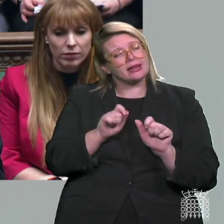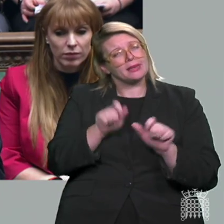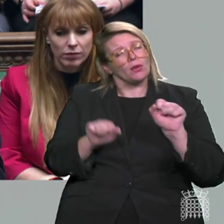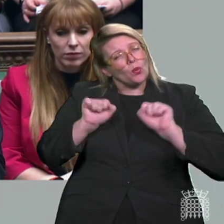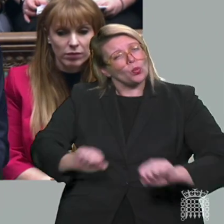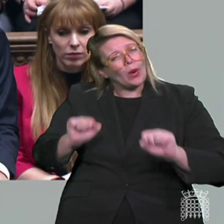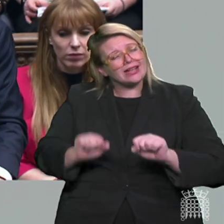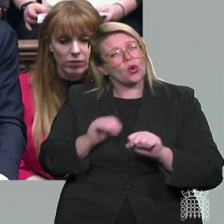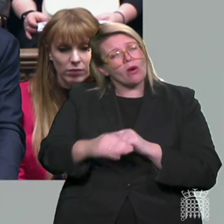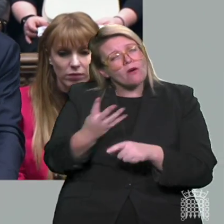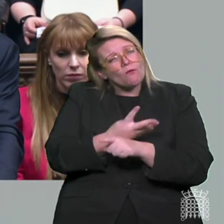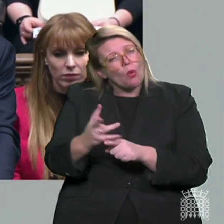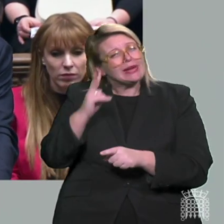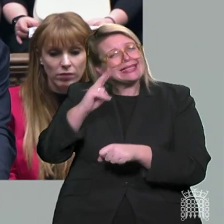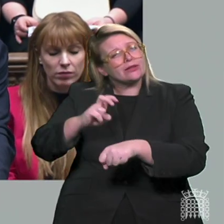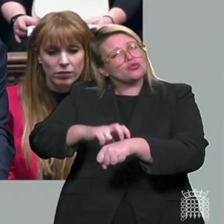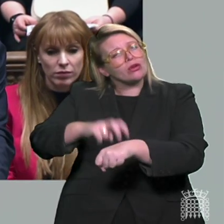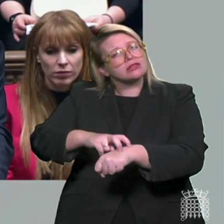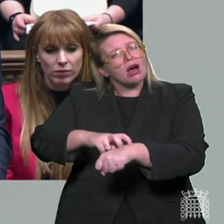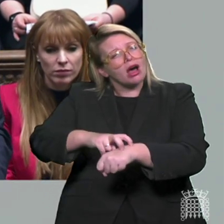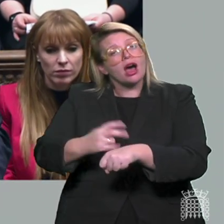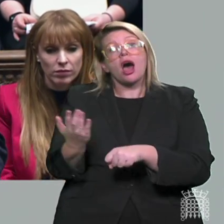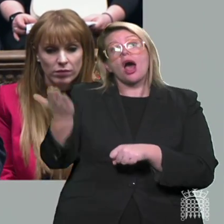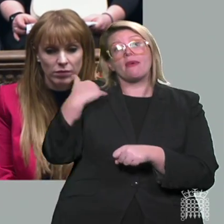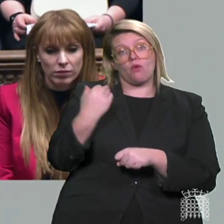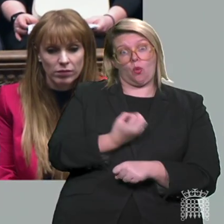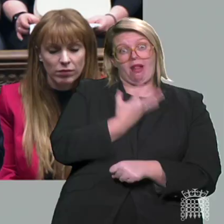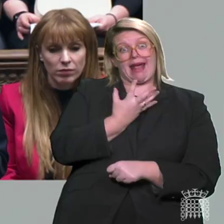When Labour left Government, you were guaranteed an appointment in two days.